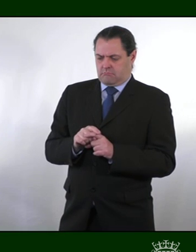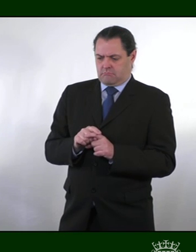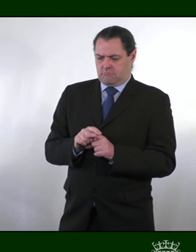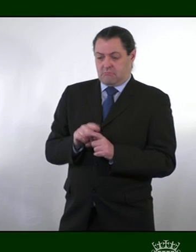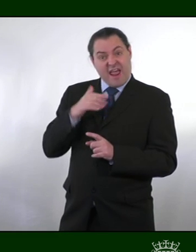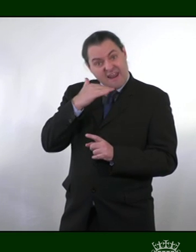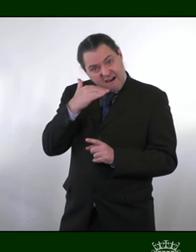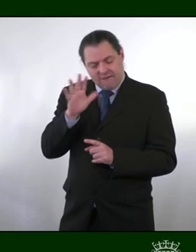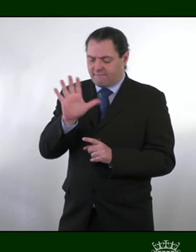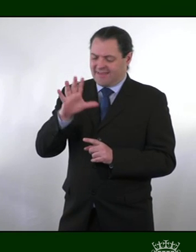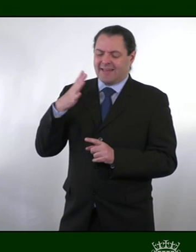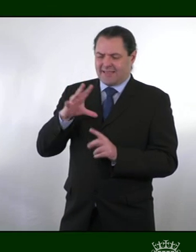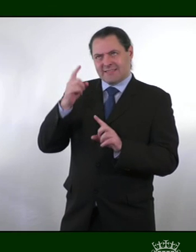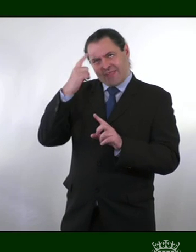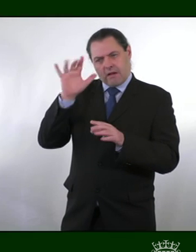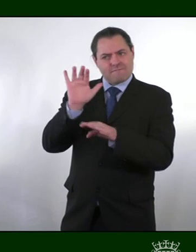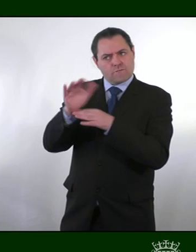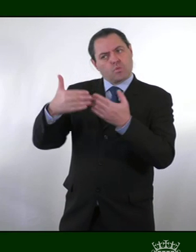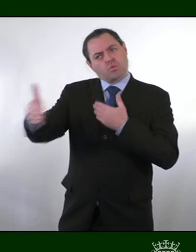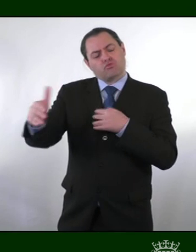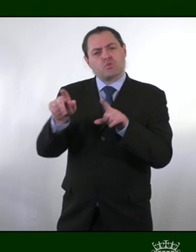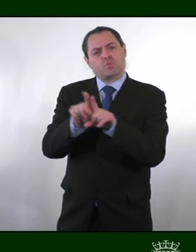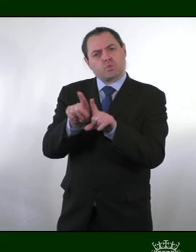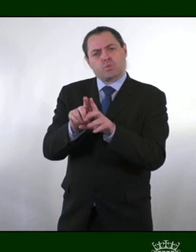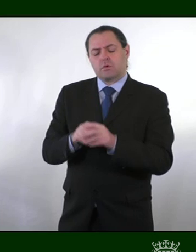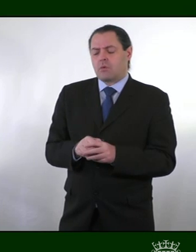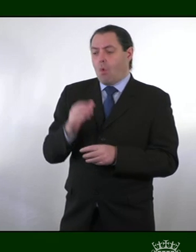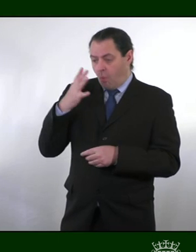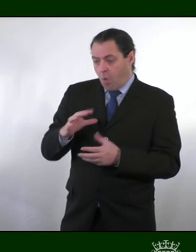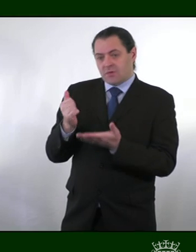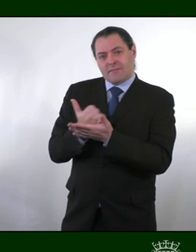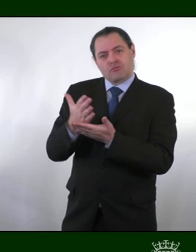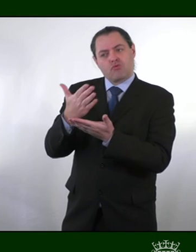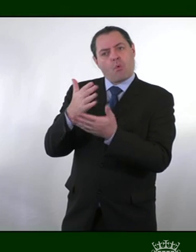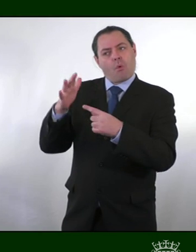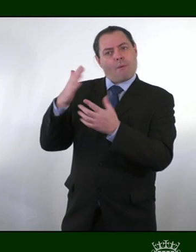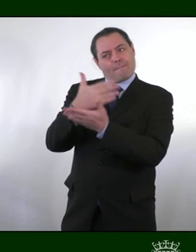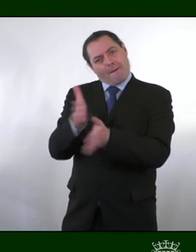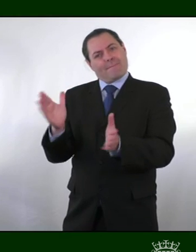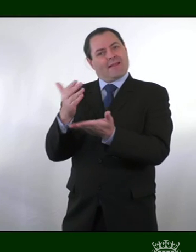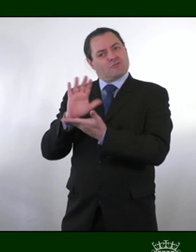Today’s spending review delivers stronger public services—our second priority.